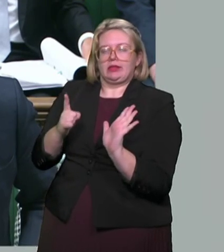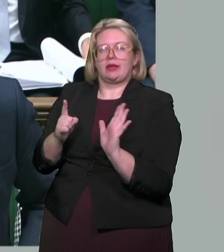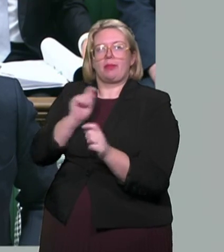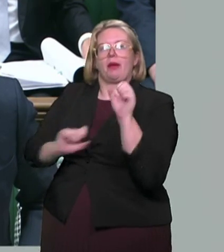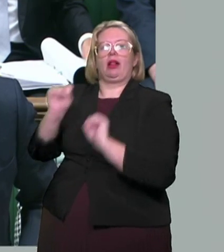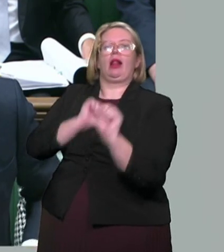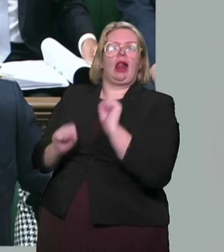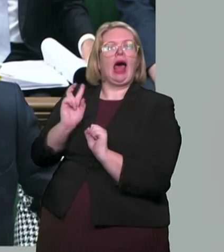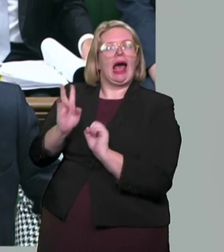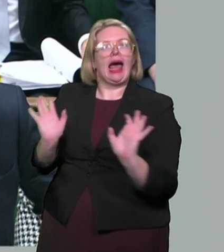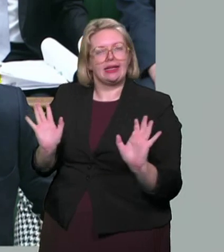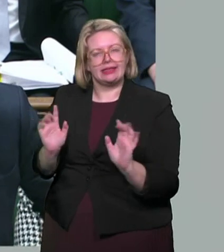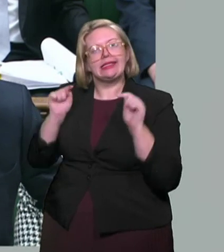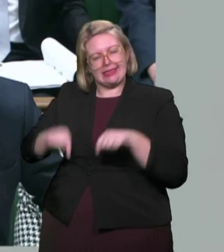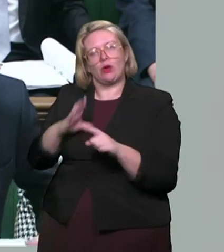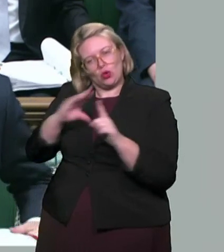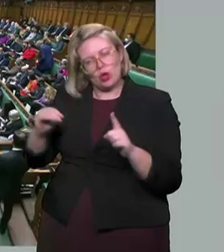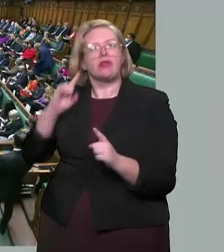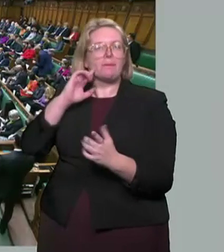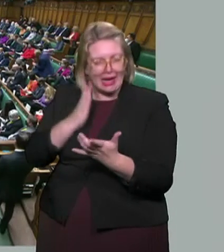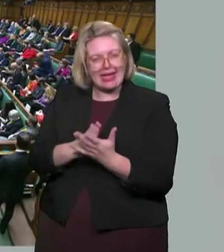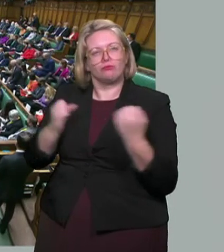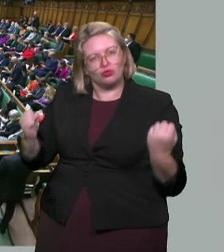That is what this side of the House believes in.